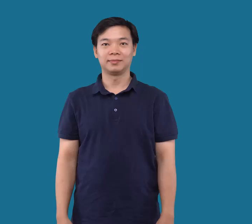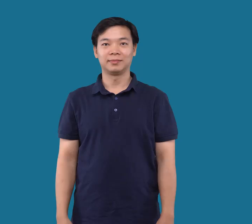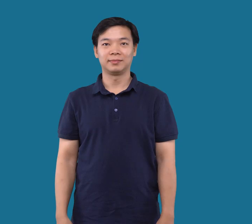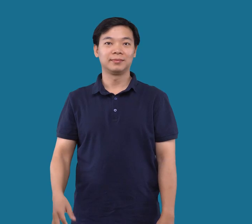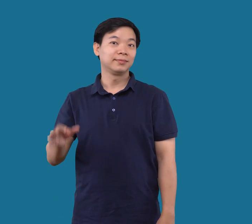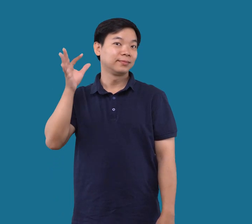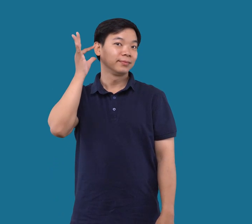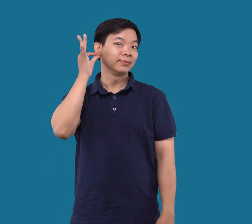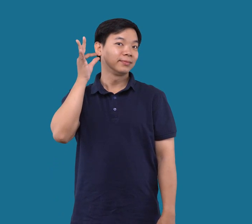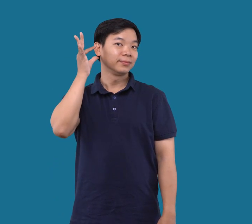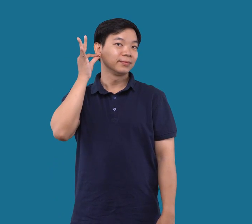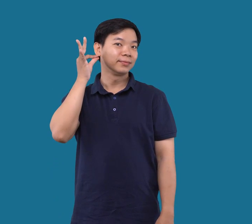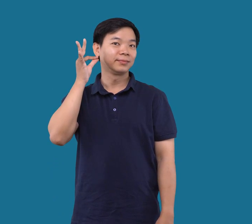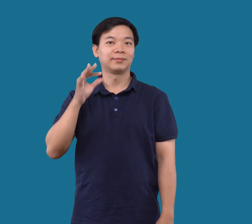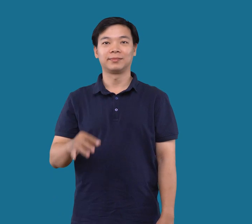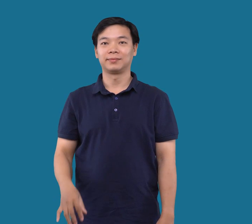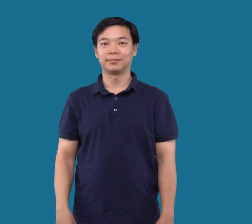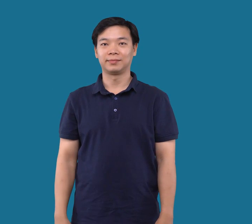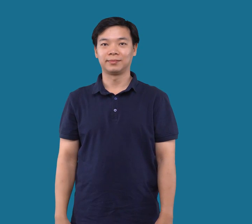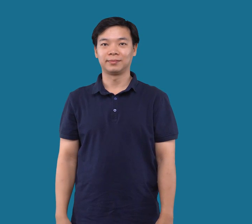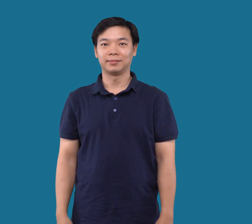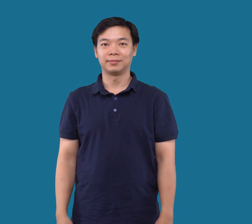con gái